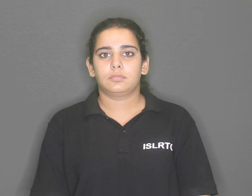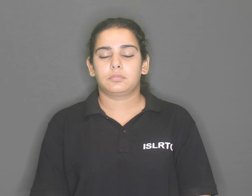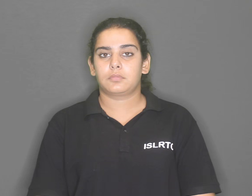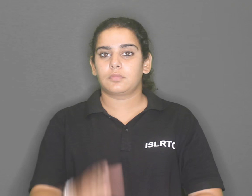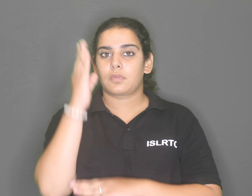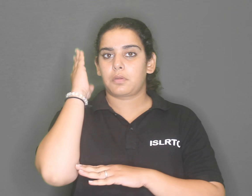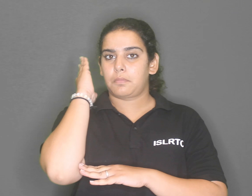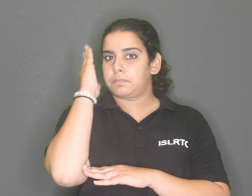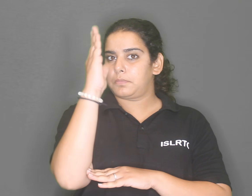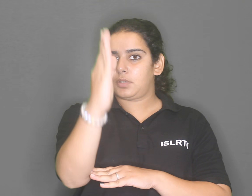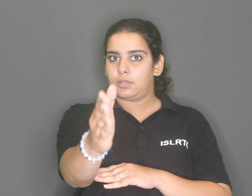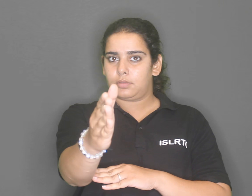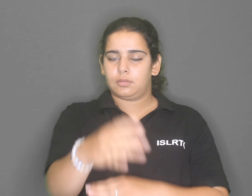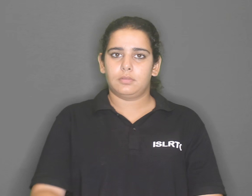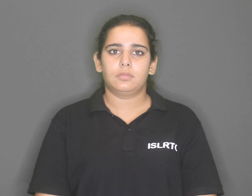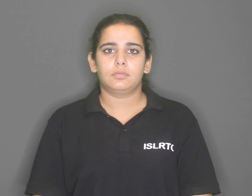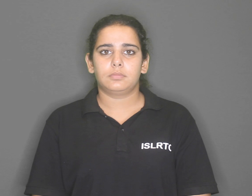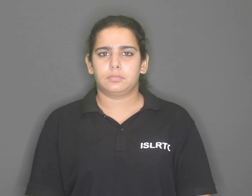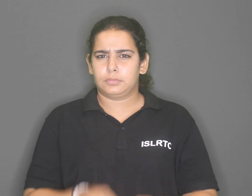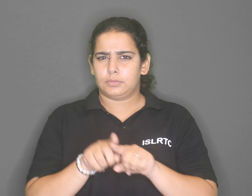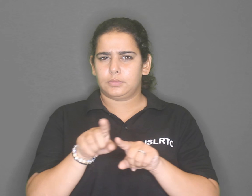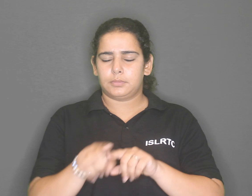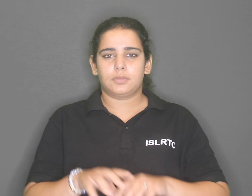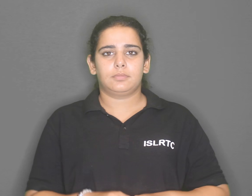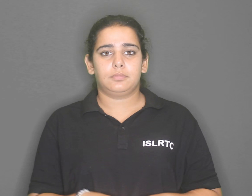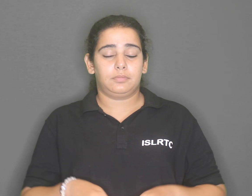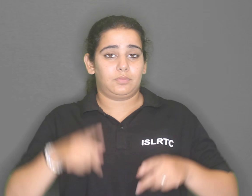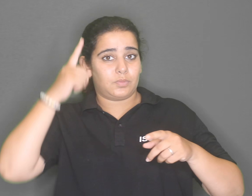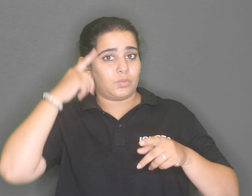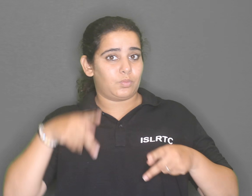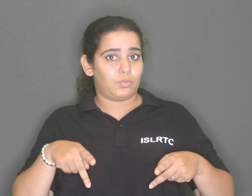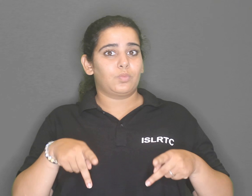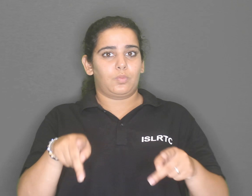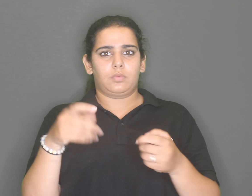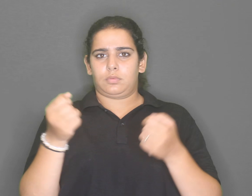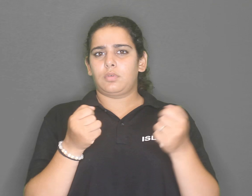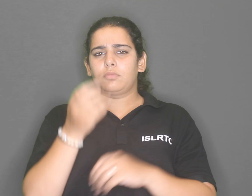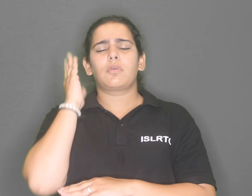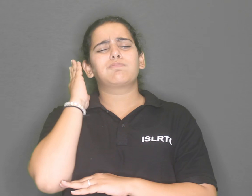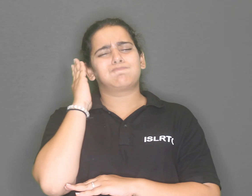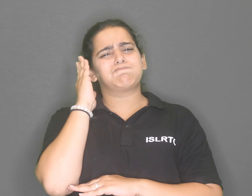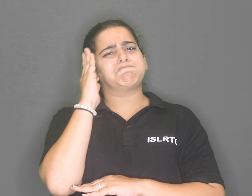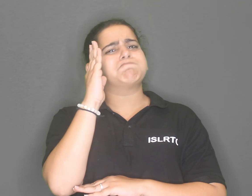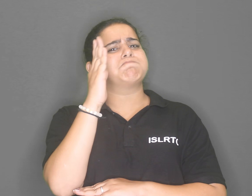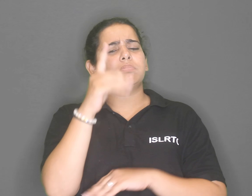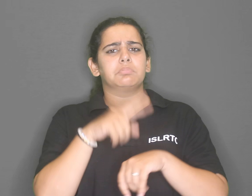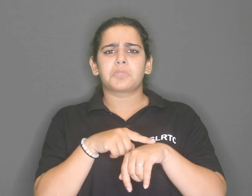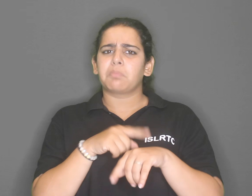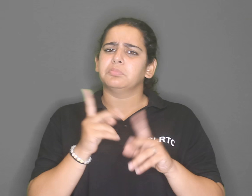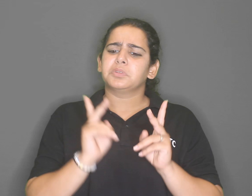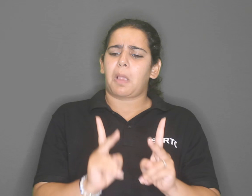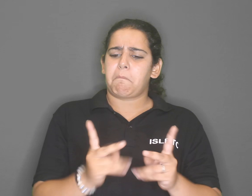Parallel Occurring or existing at the same time or in a similar way; corresponding